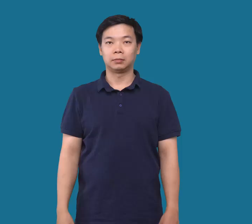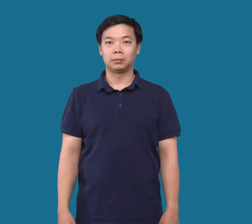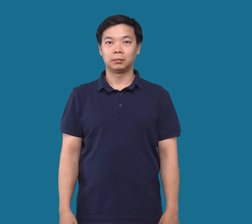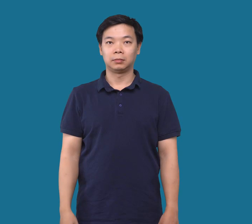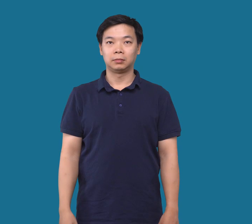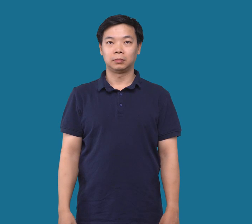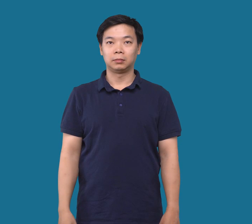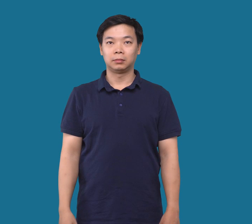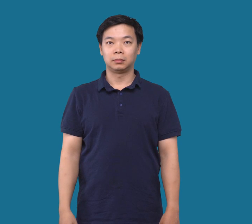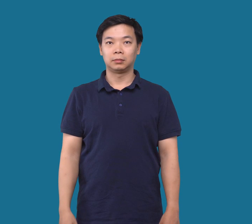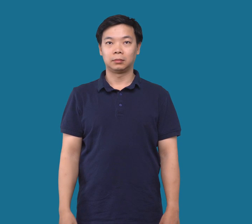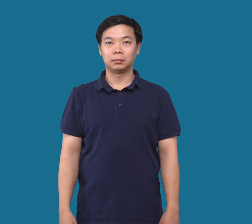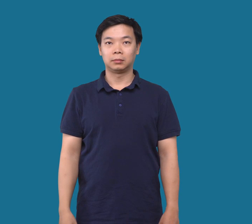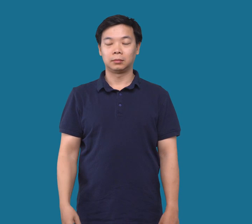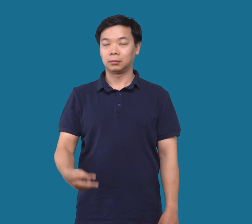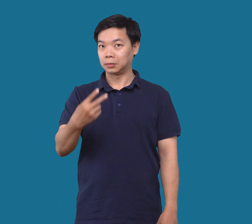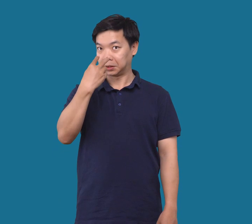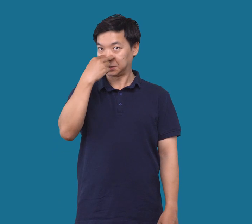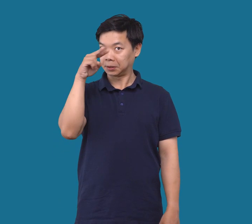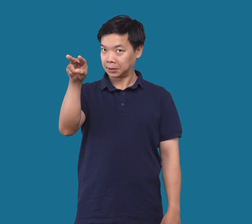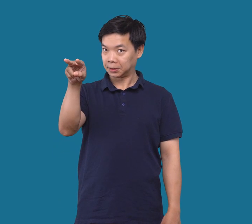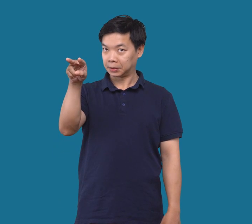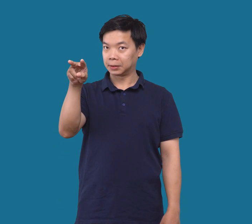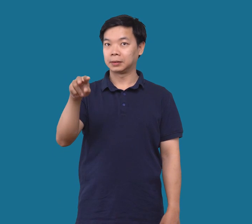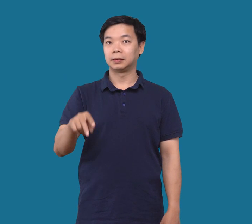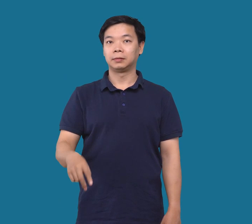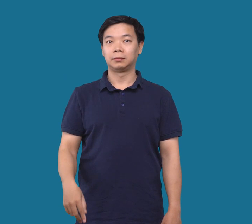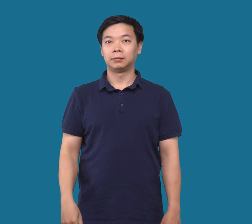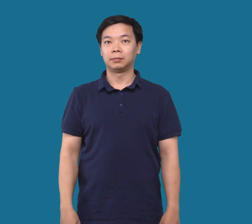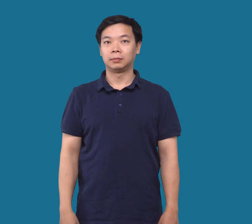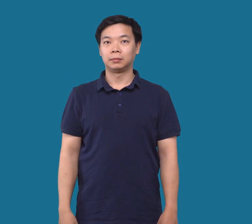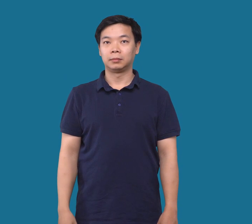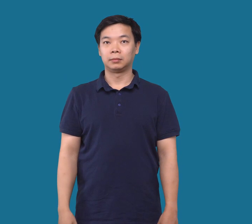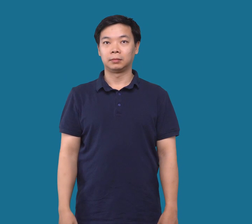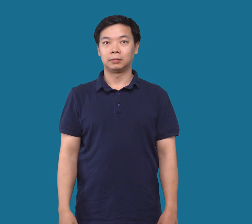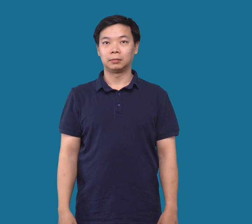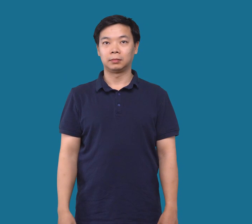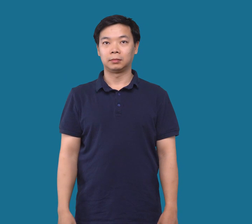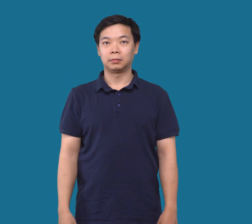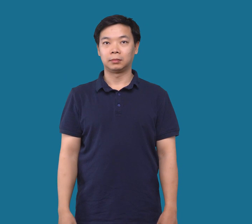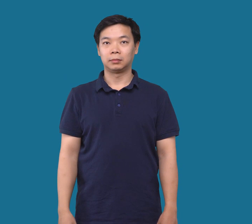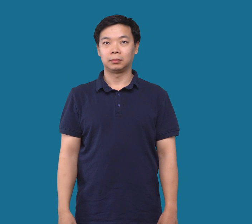nhìn